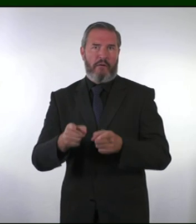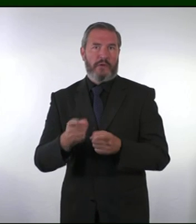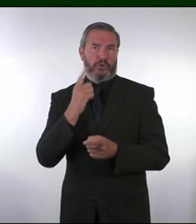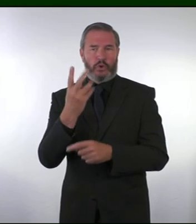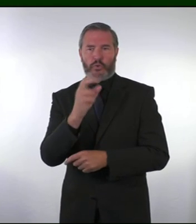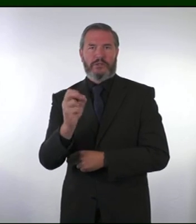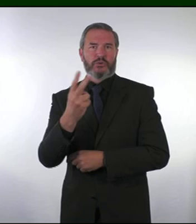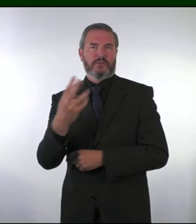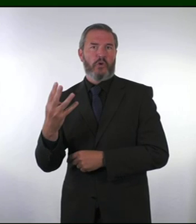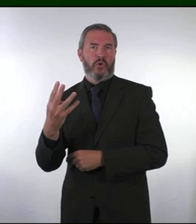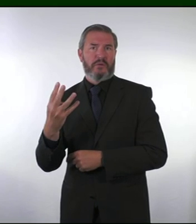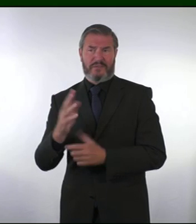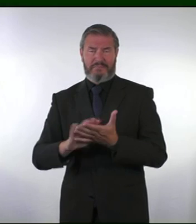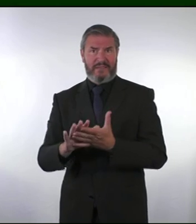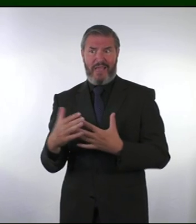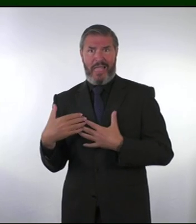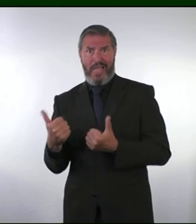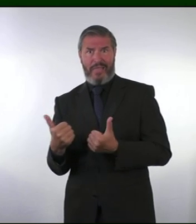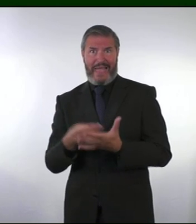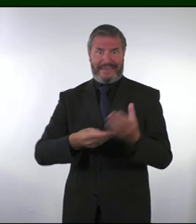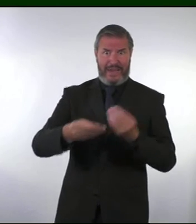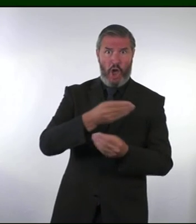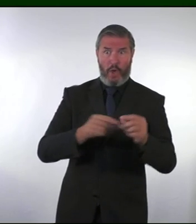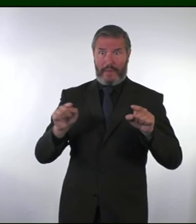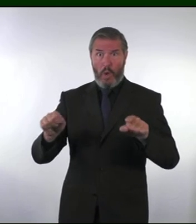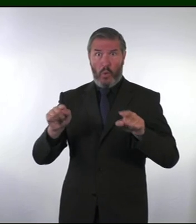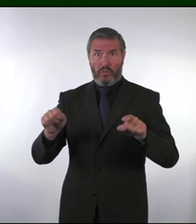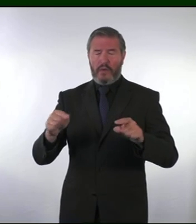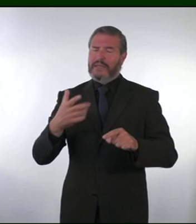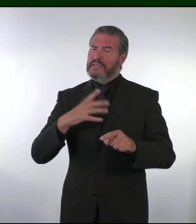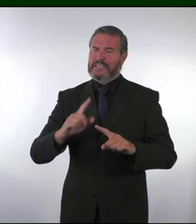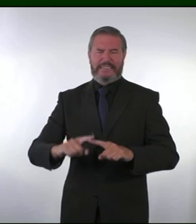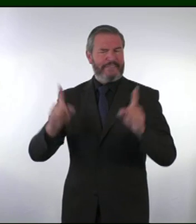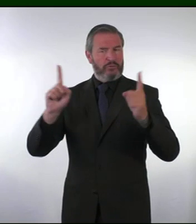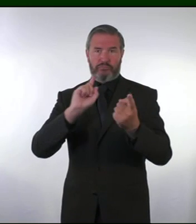The health and economic emergency requires an unprecedented response.